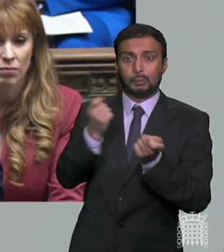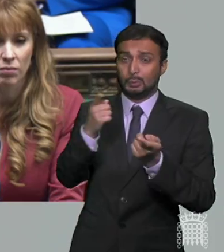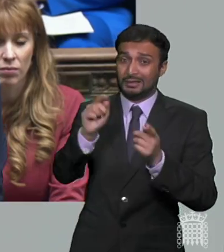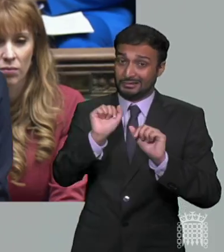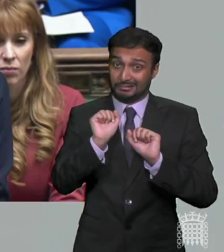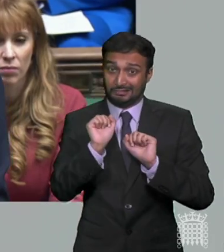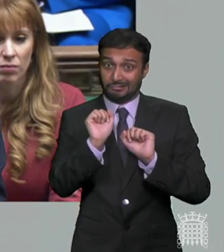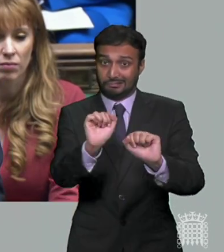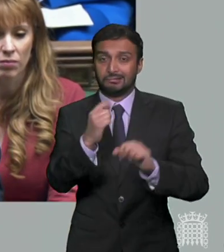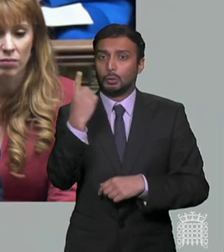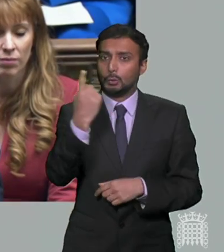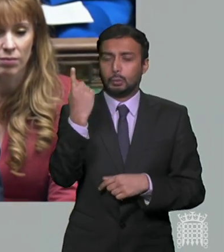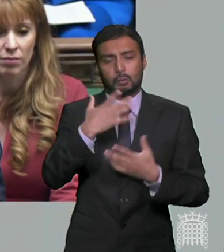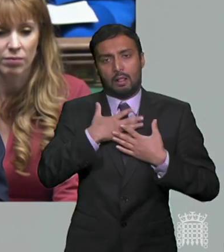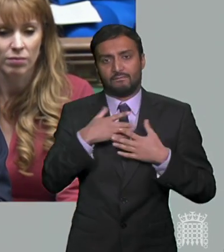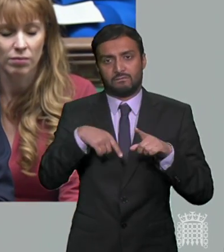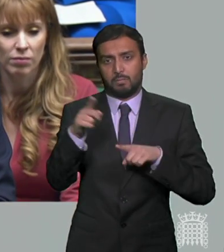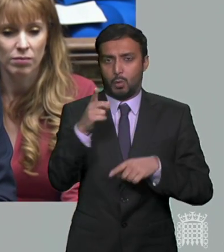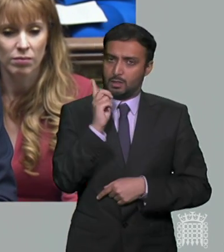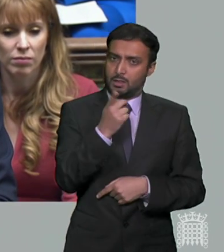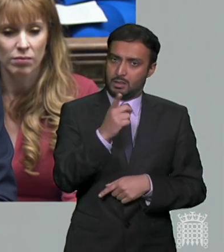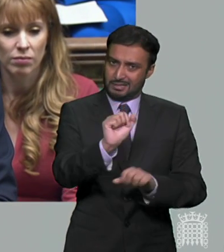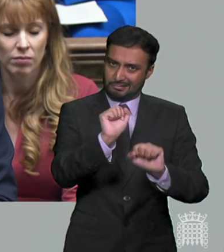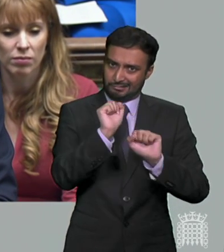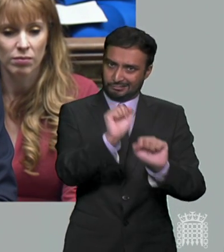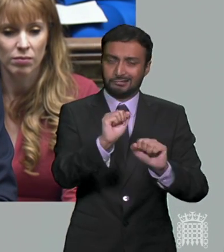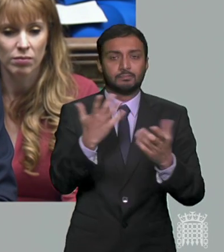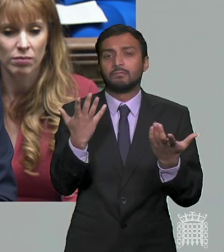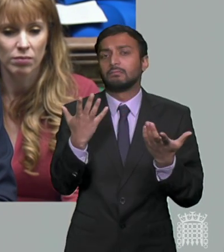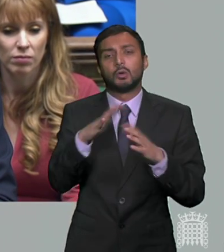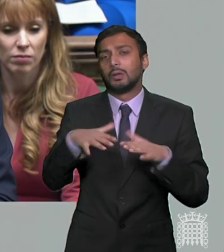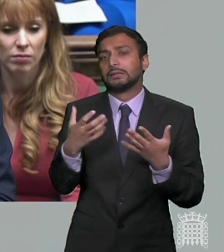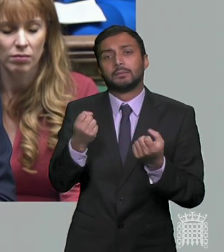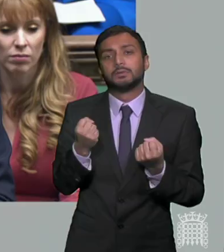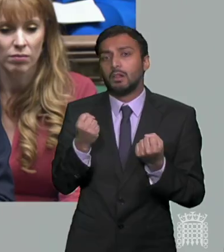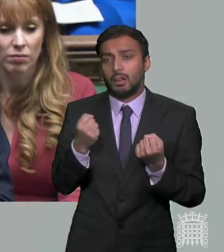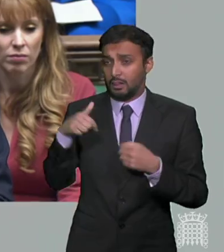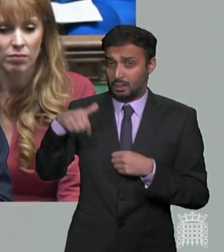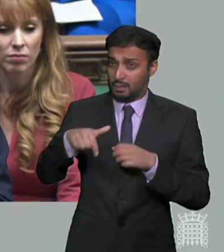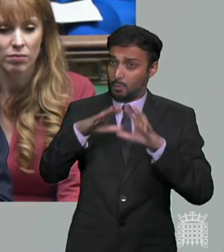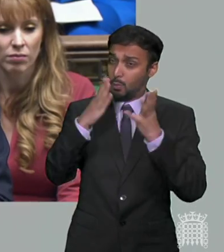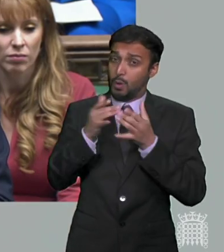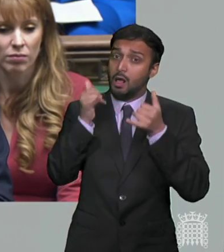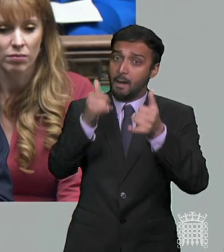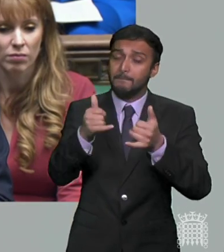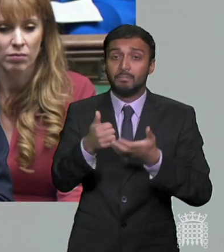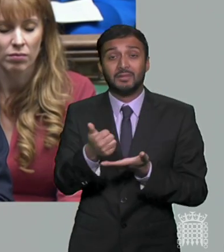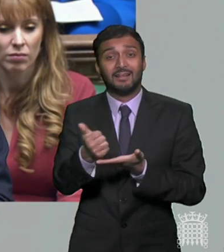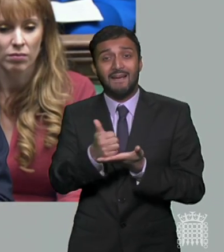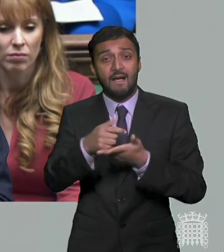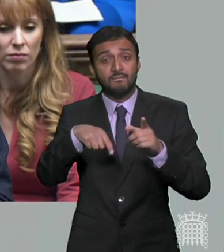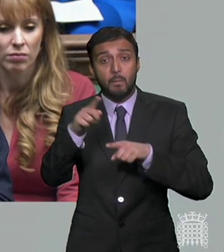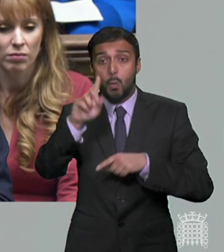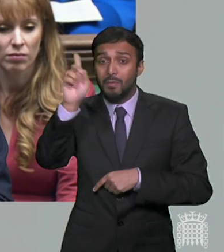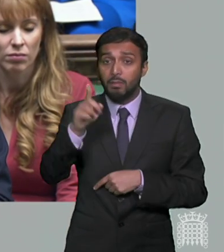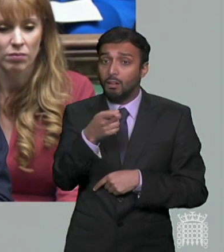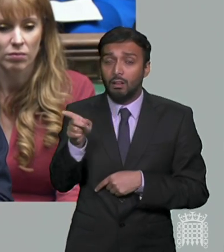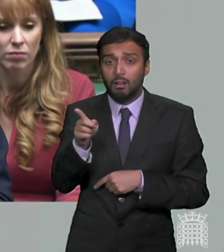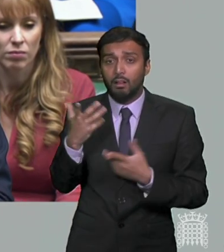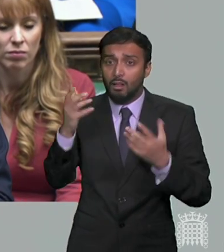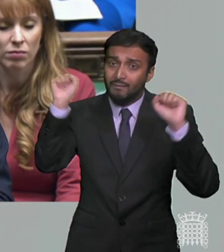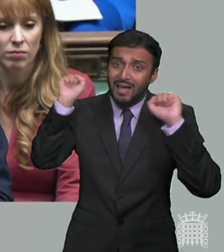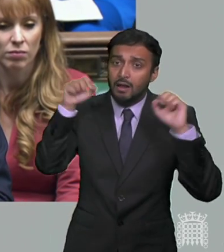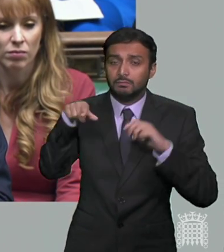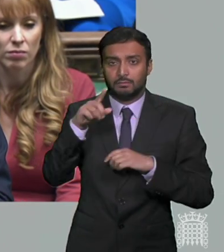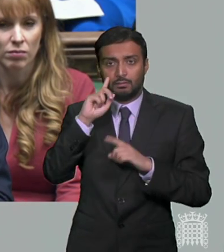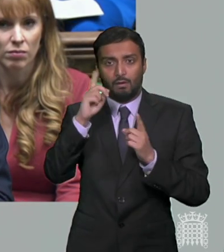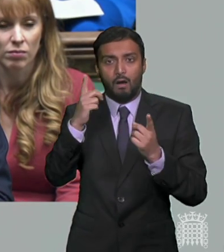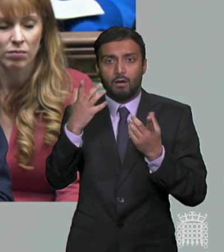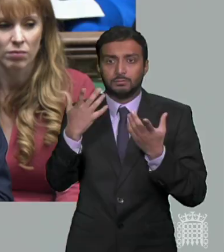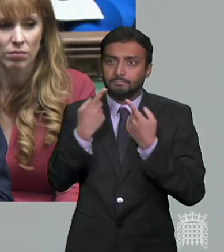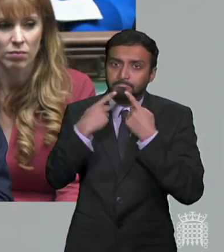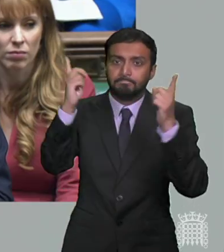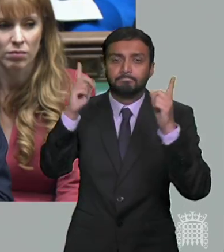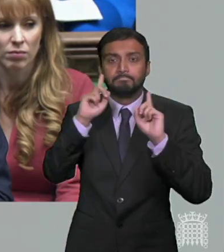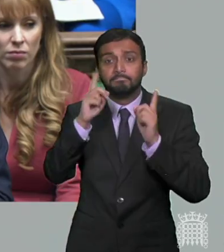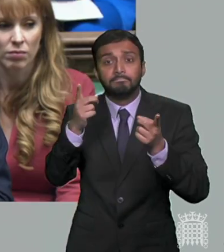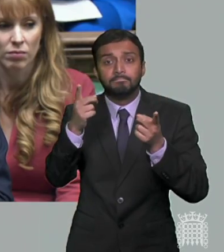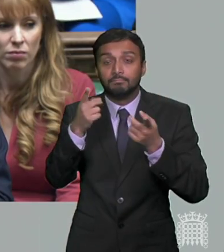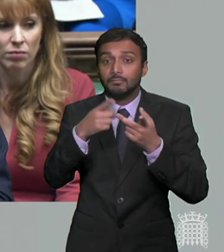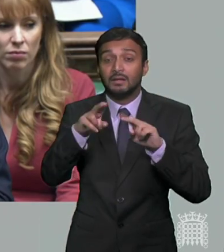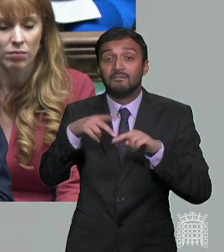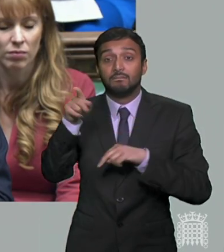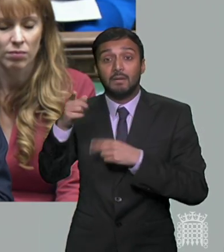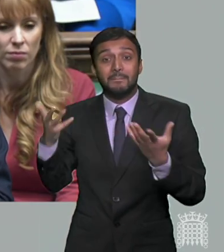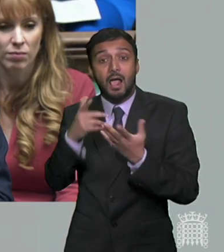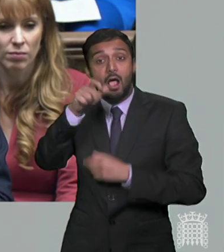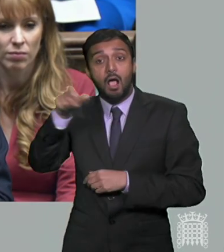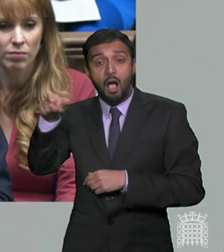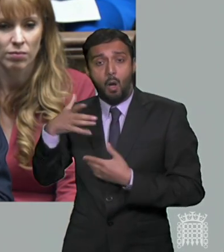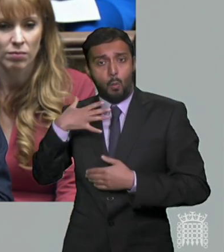It is totally unacceptable that, during this tournament, gay football fans are unable to acknowledge who they love, and players have been threatened with suspension if they show solidarity with those fans.